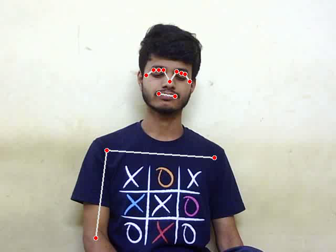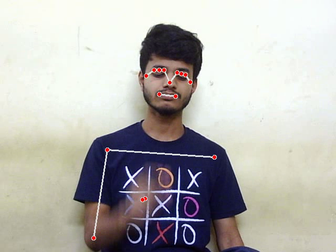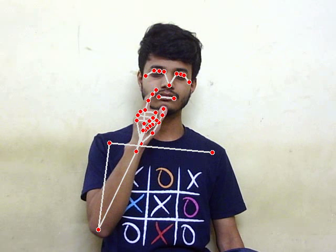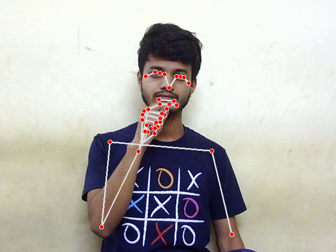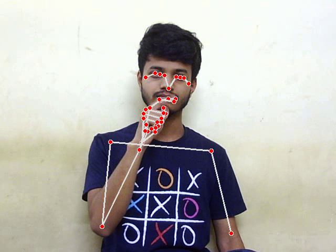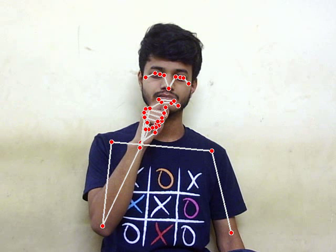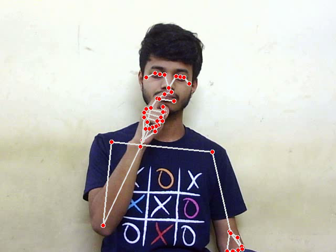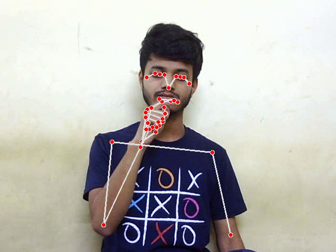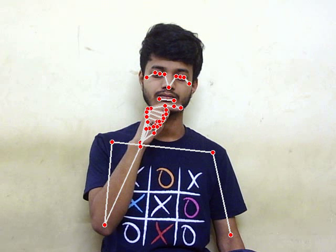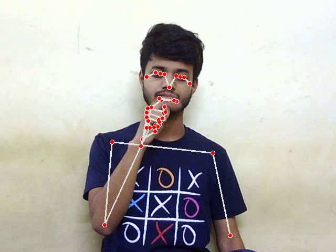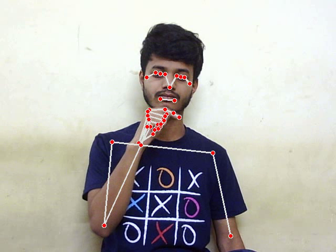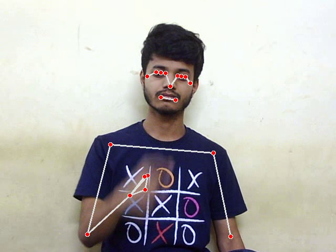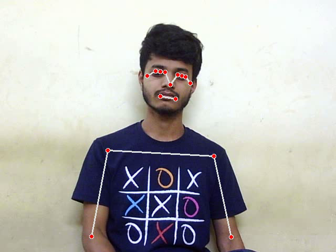who